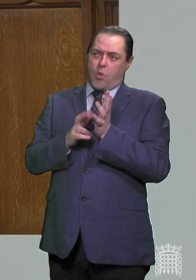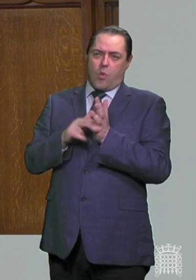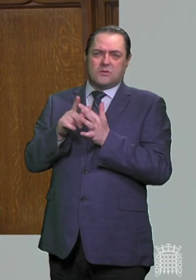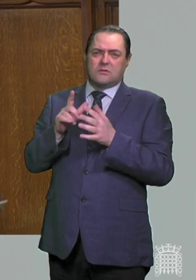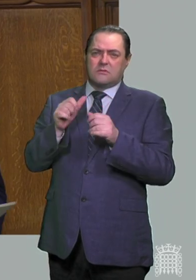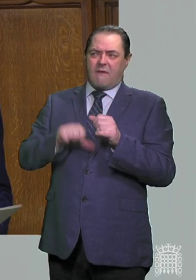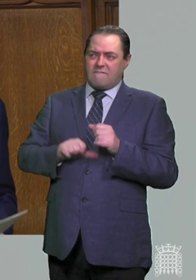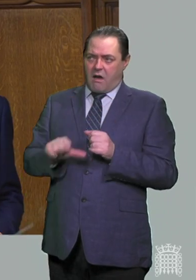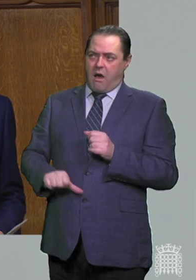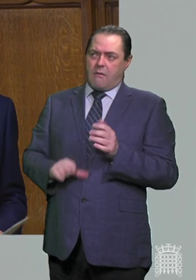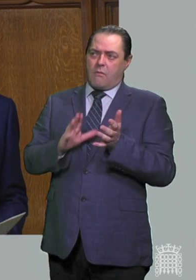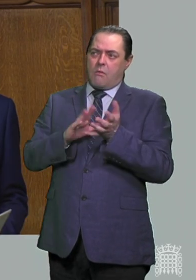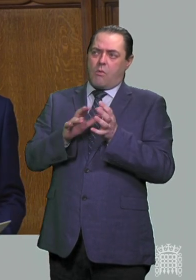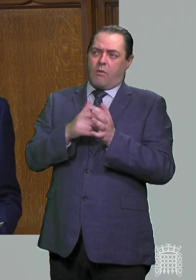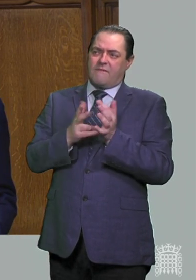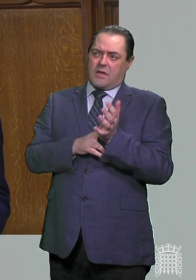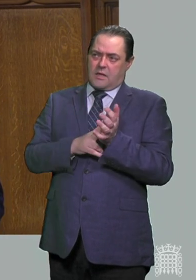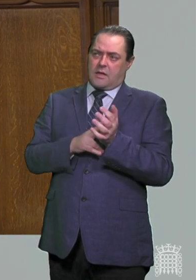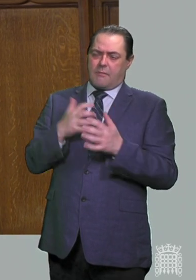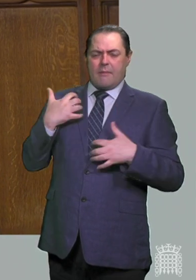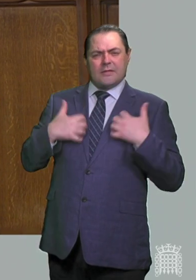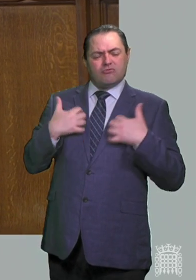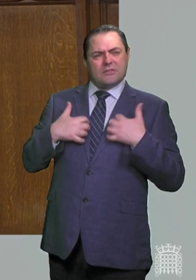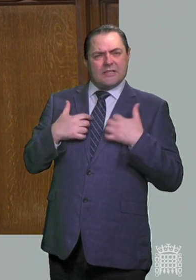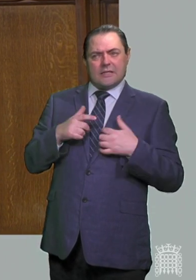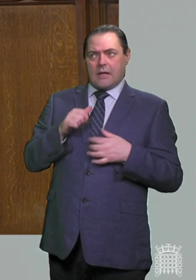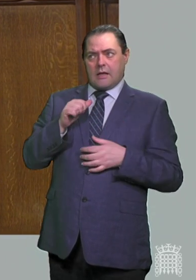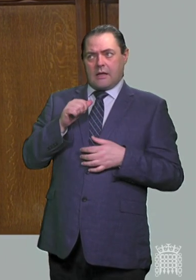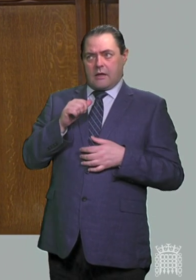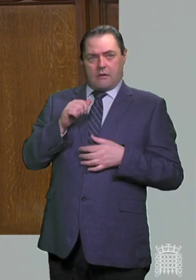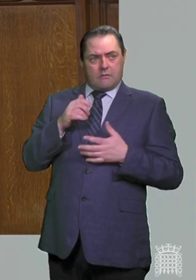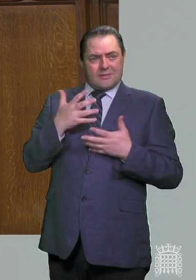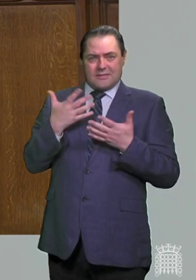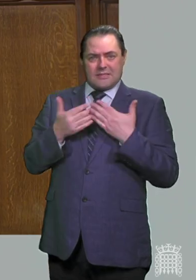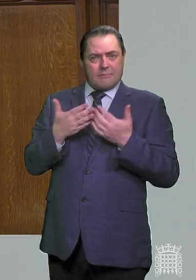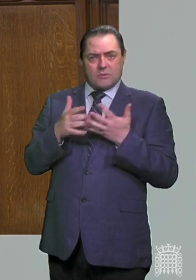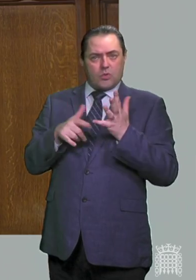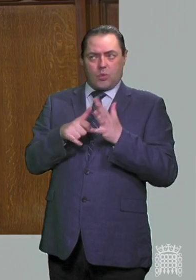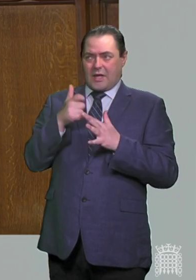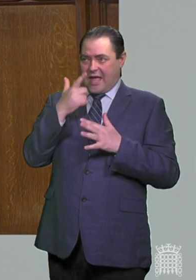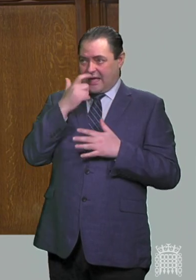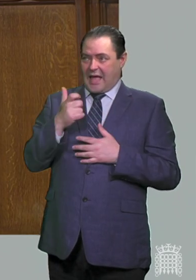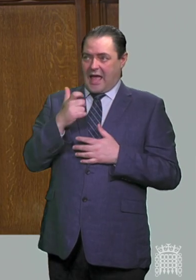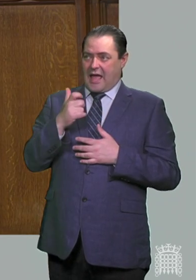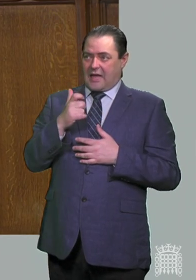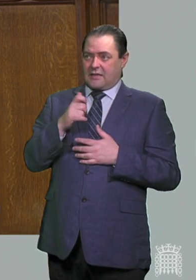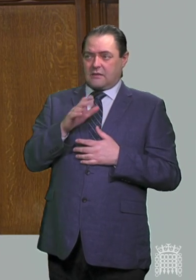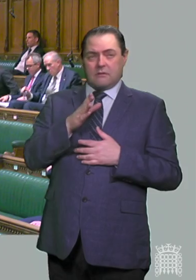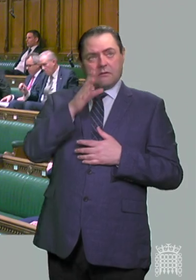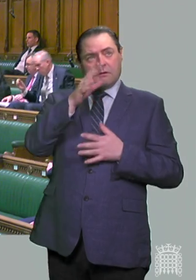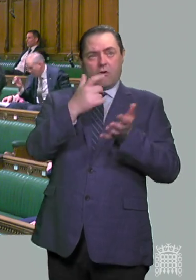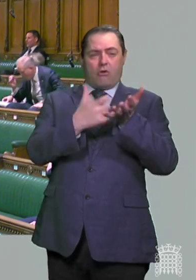I want everyone to try their products. What assurances can the Minister give me that everyone, no matter where they are in the United Kingdom, can taste Rother Valley sausage?